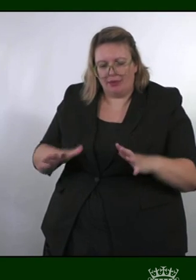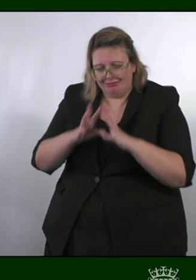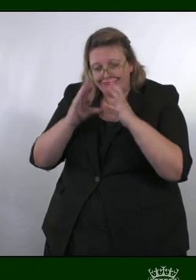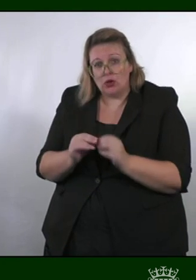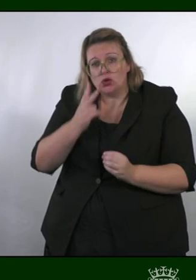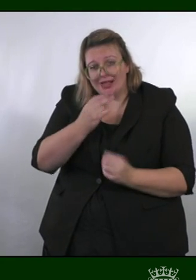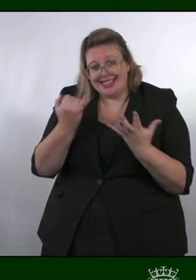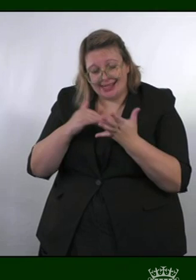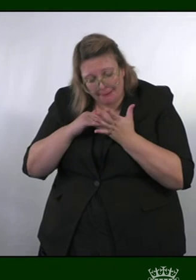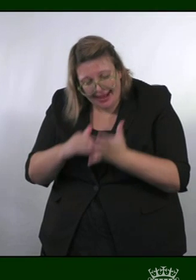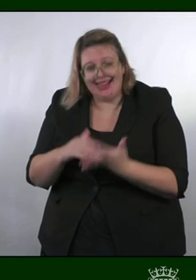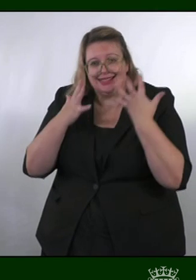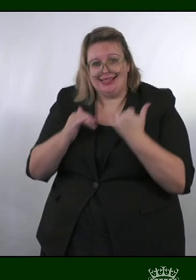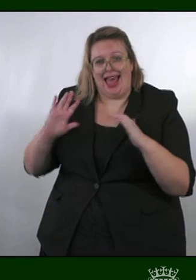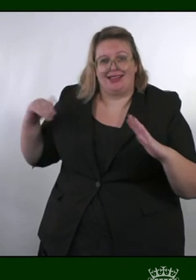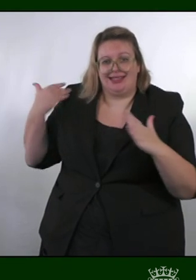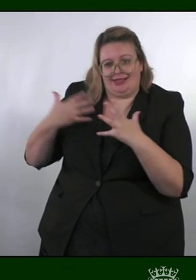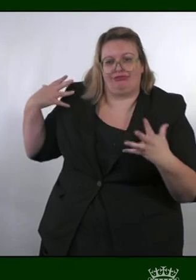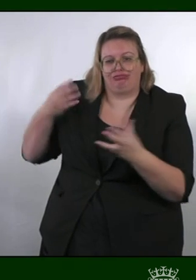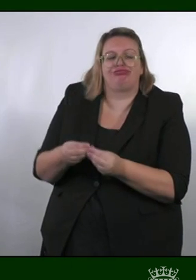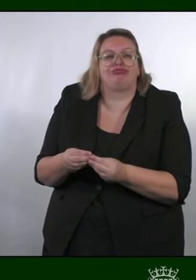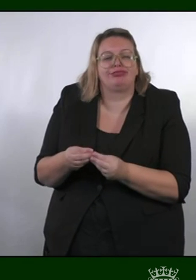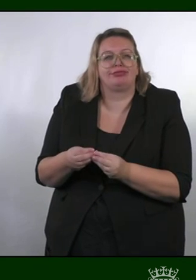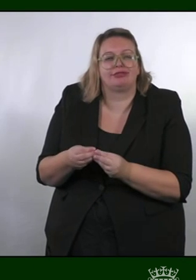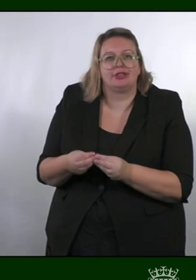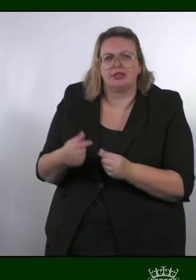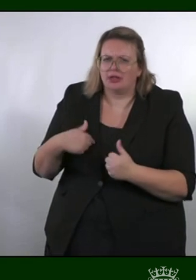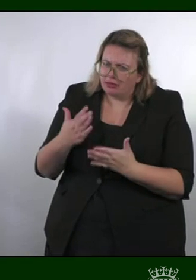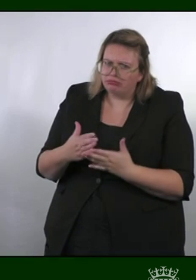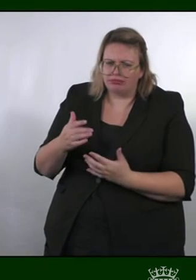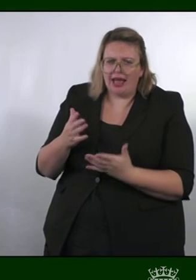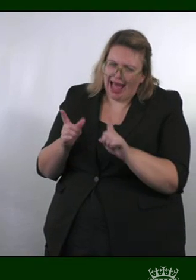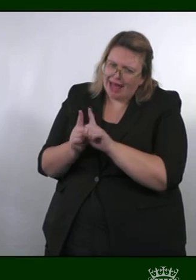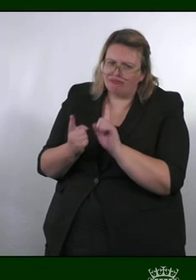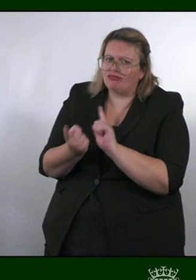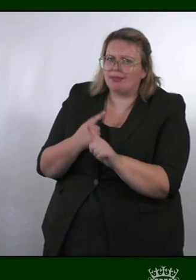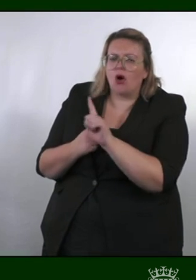On that point, the Liverpool city region and my hon.